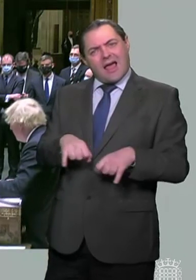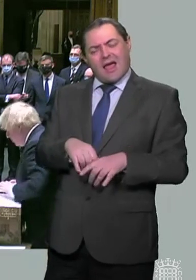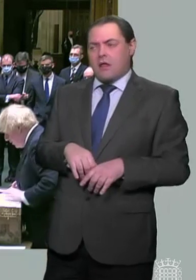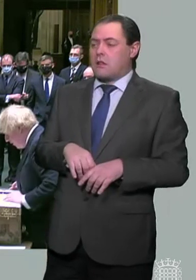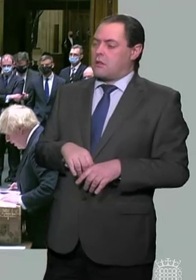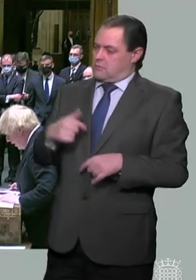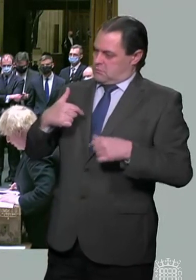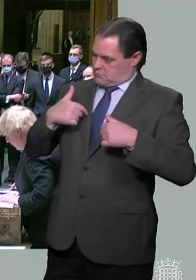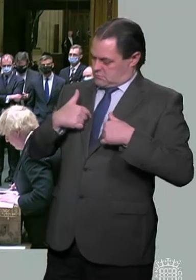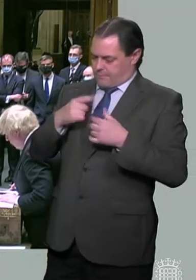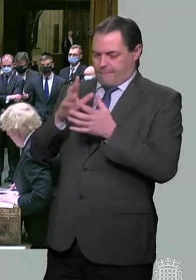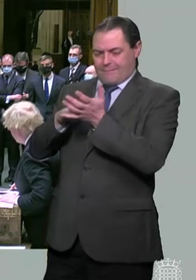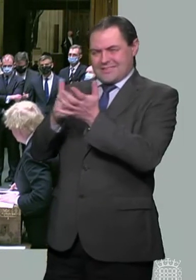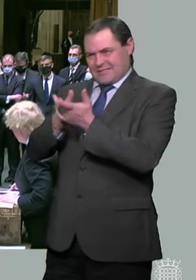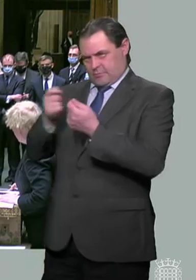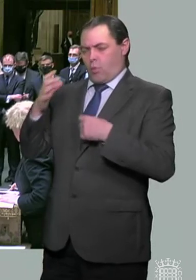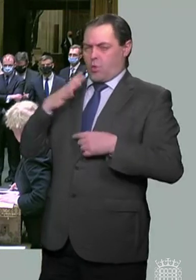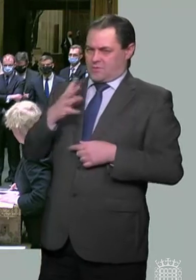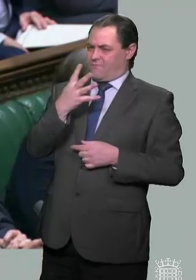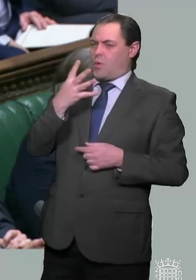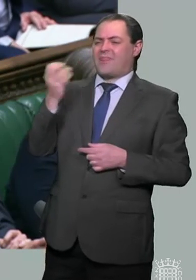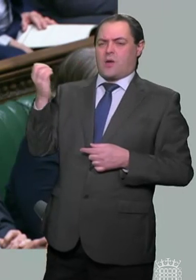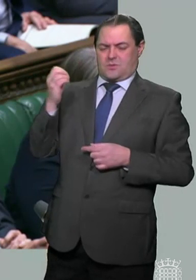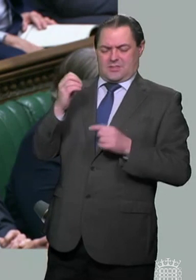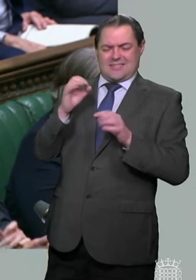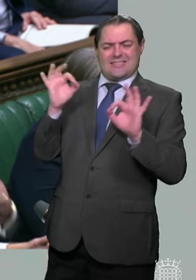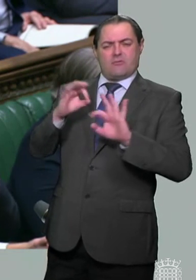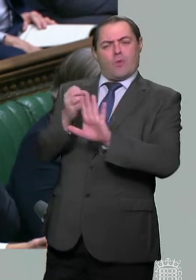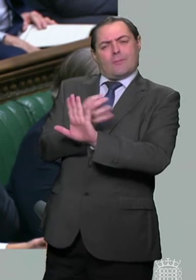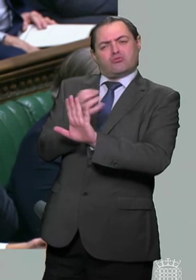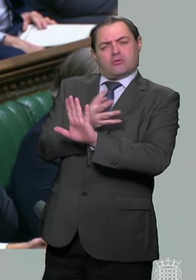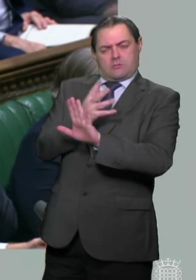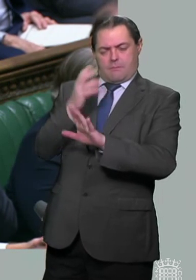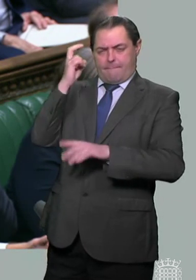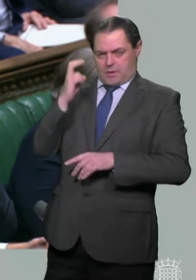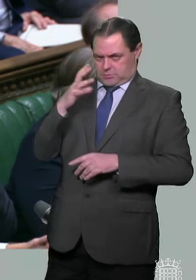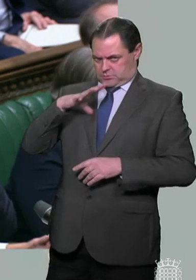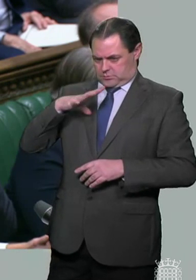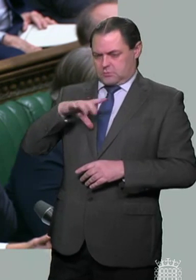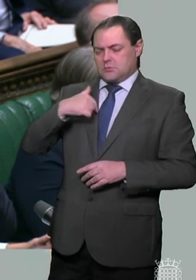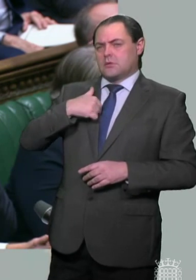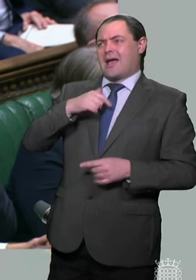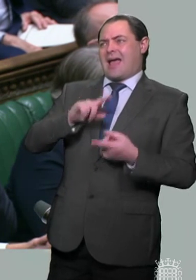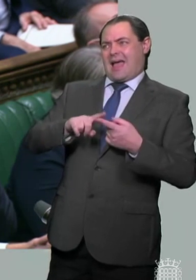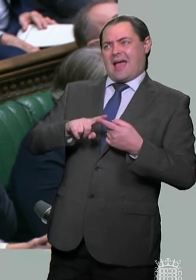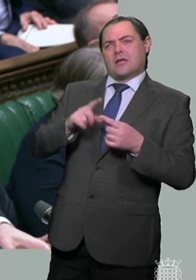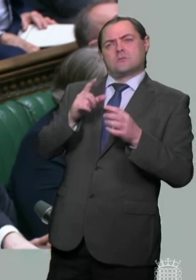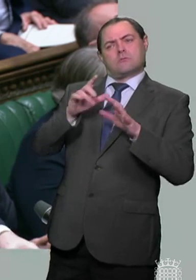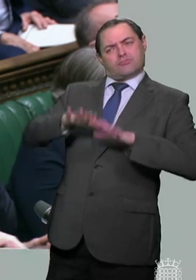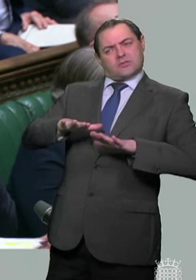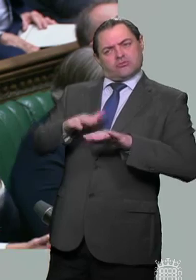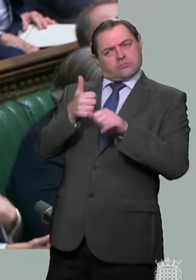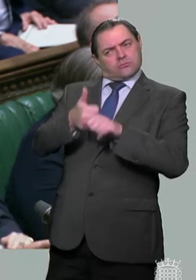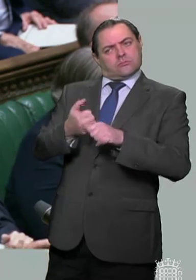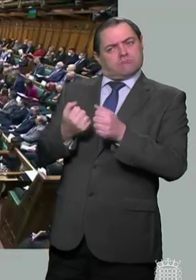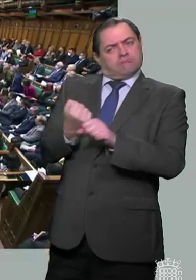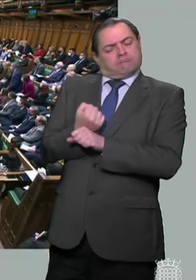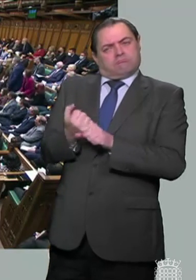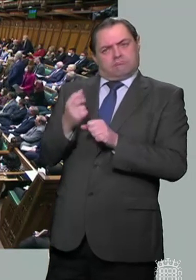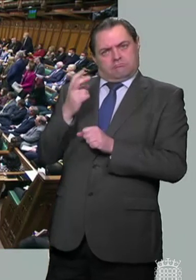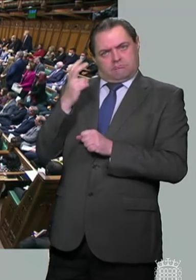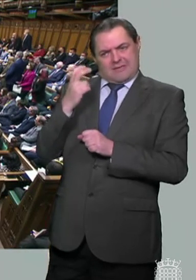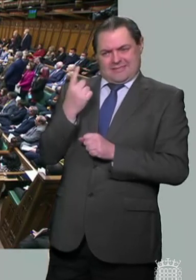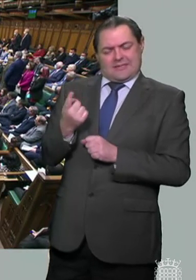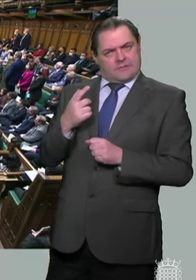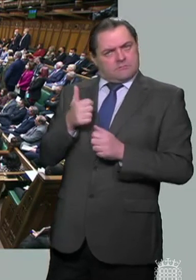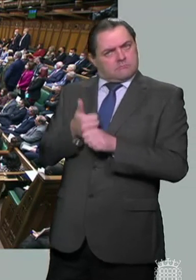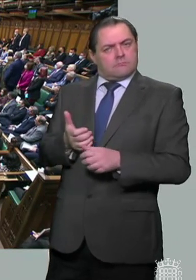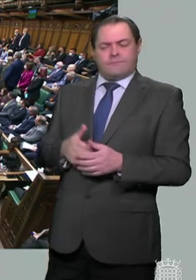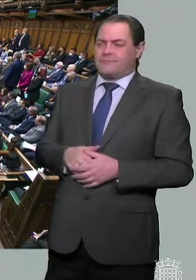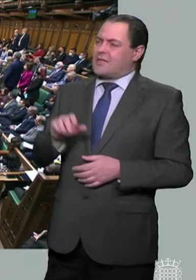We are absolutely committed to delivering 4,000 zero-emission buses and we are also committed to supporting UK bus manufacturing.